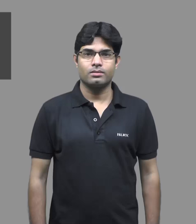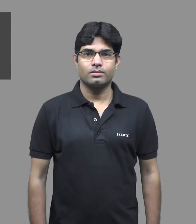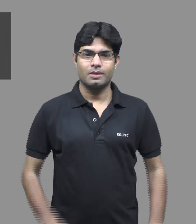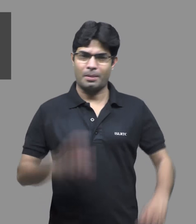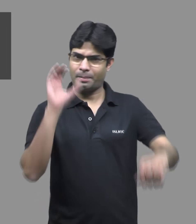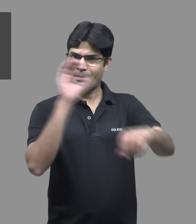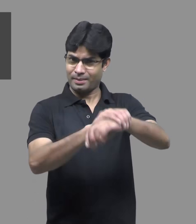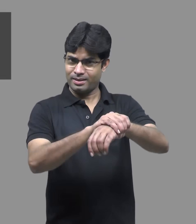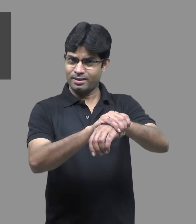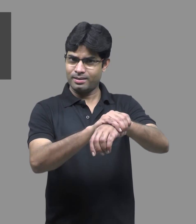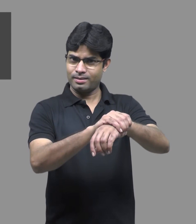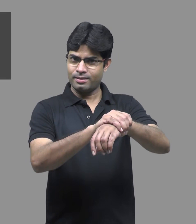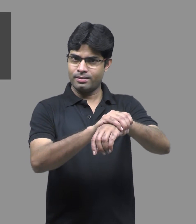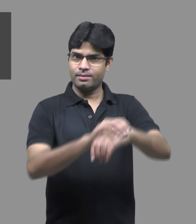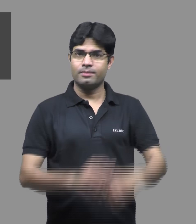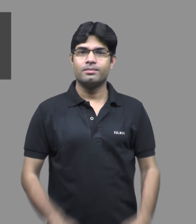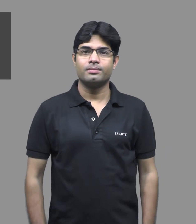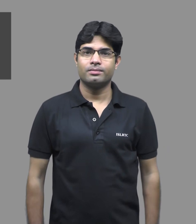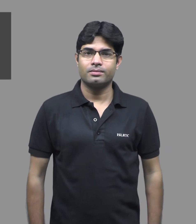Catch (A person A mistake)